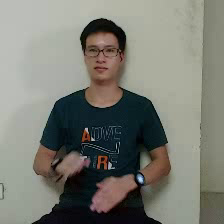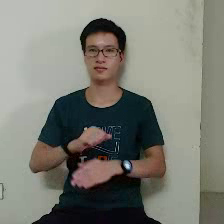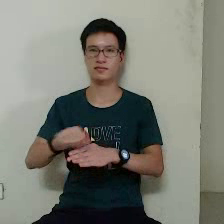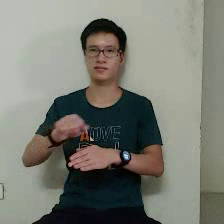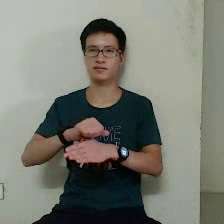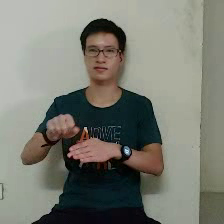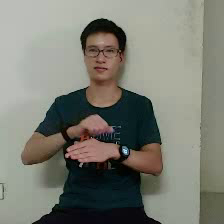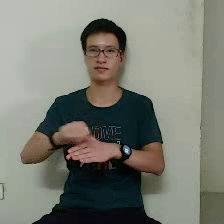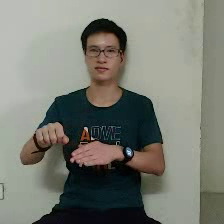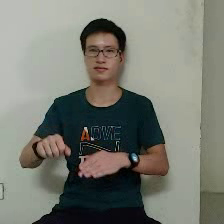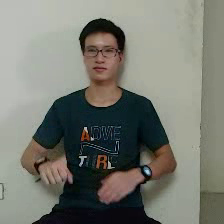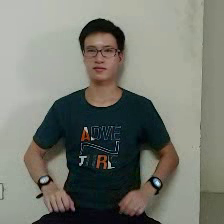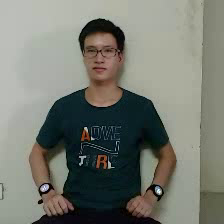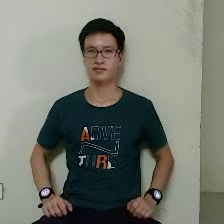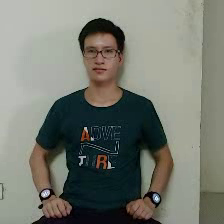Tập luyện